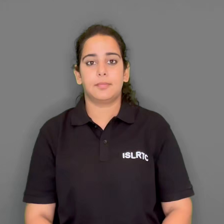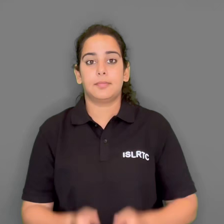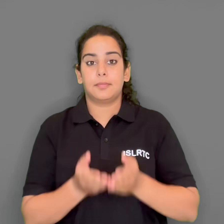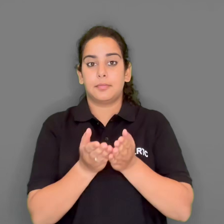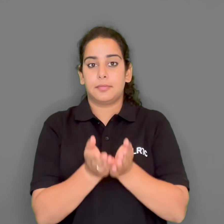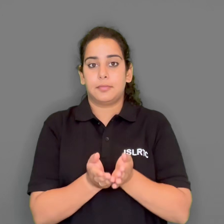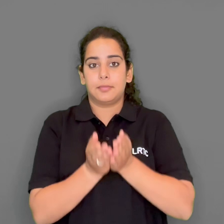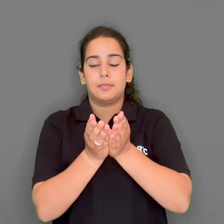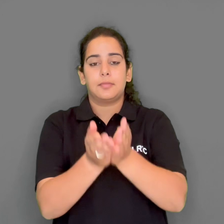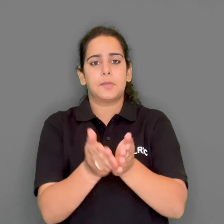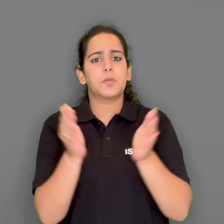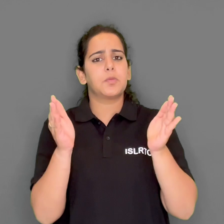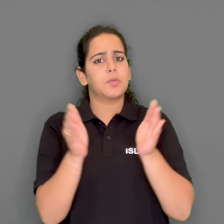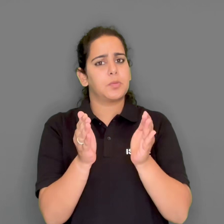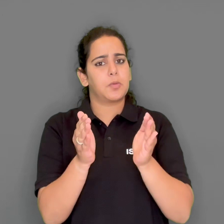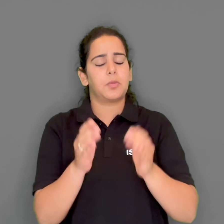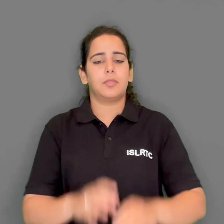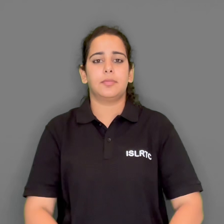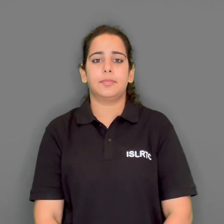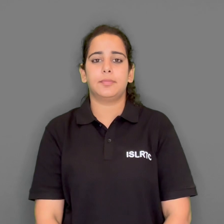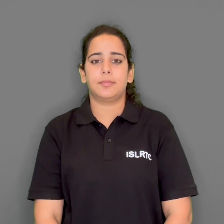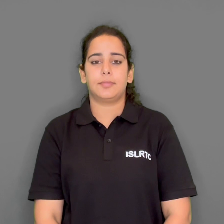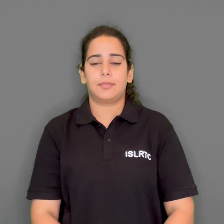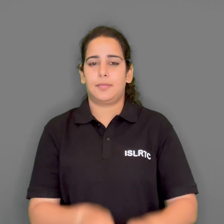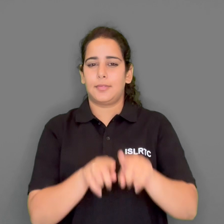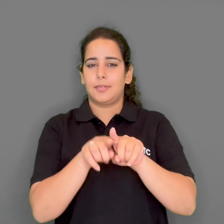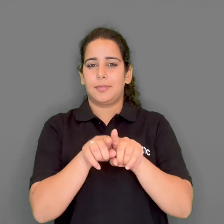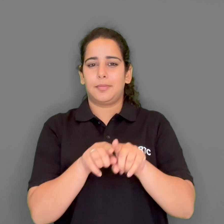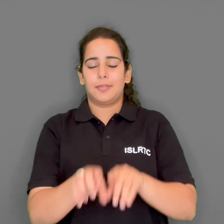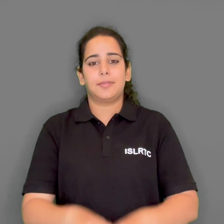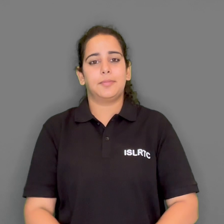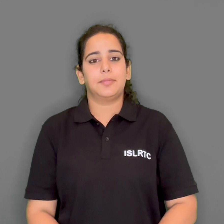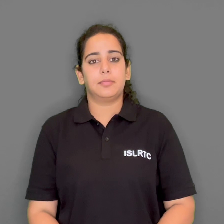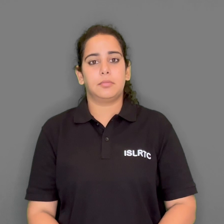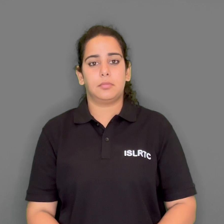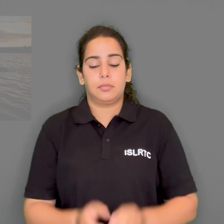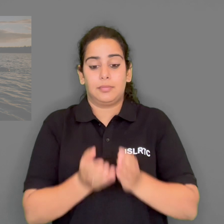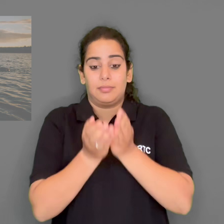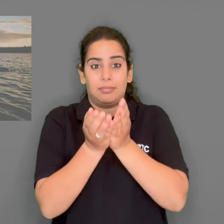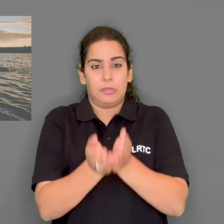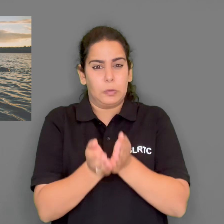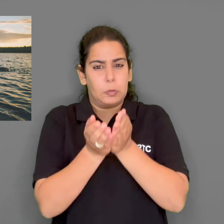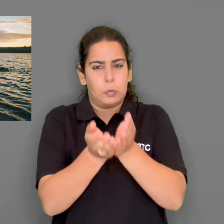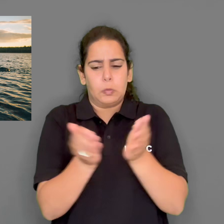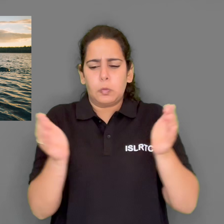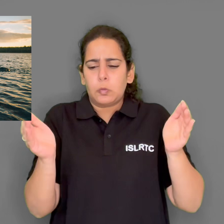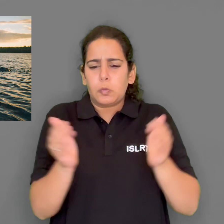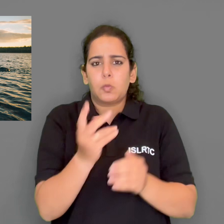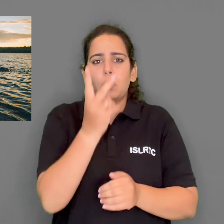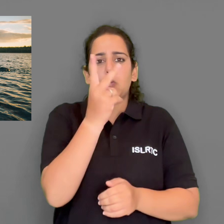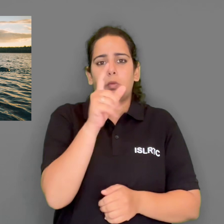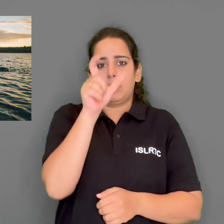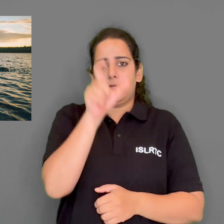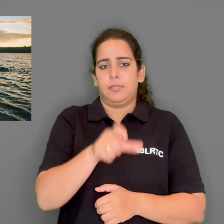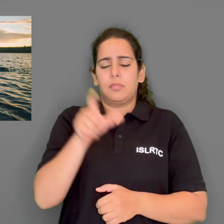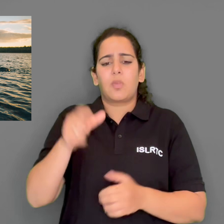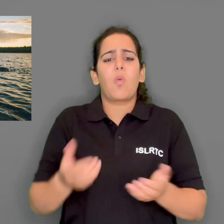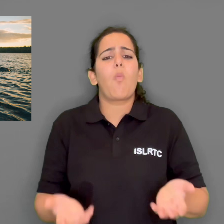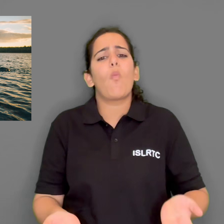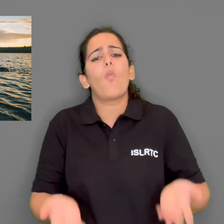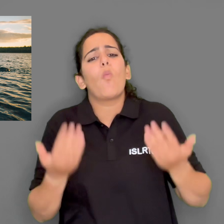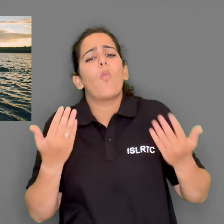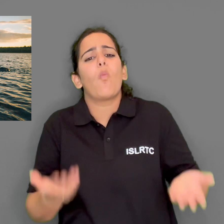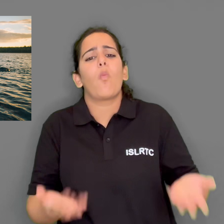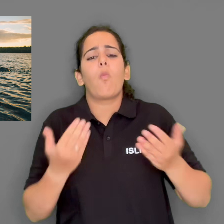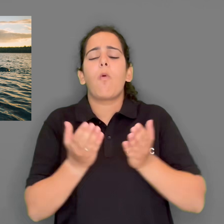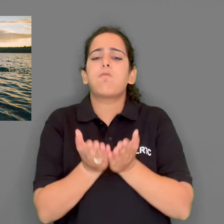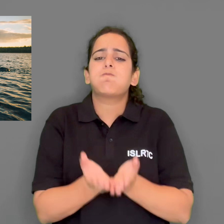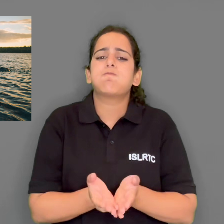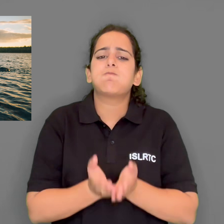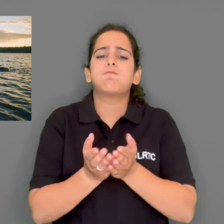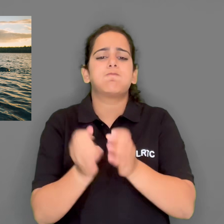Canoe A light narrow boat with pointed propelled with a paddle